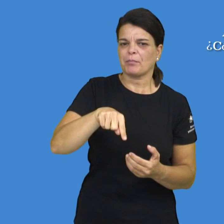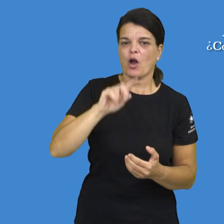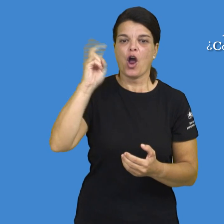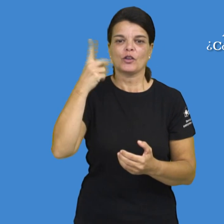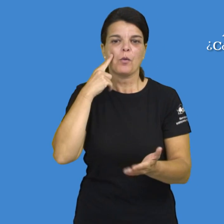otro